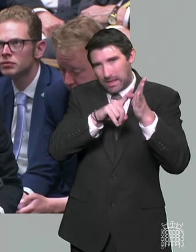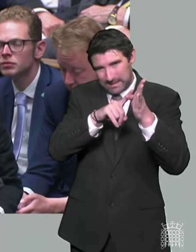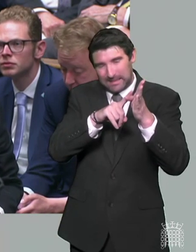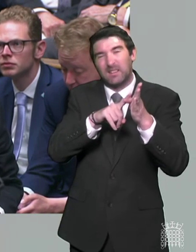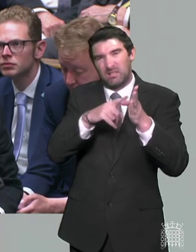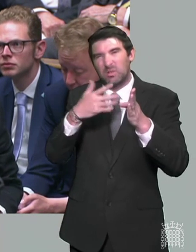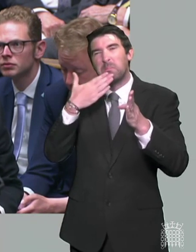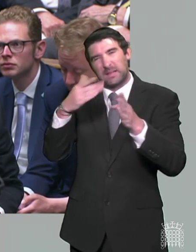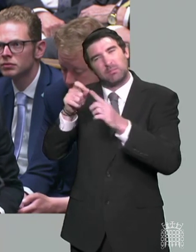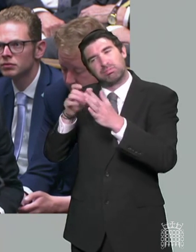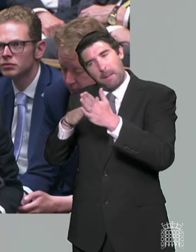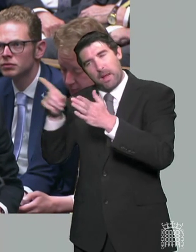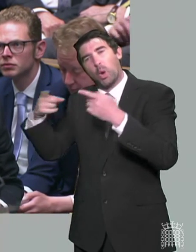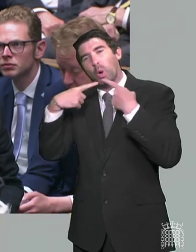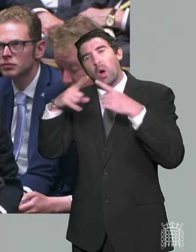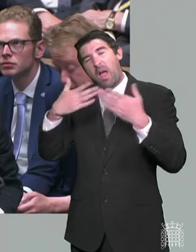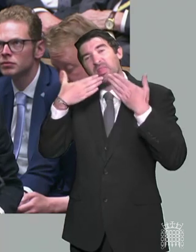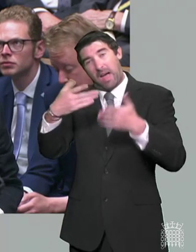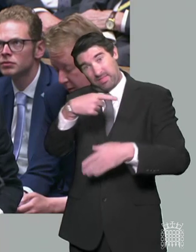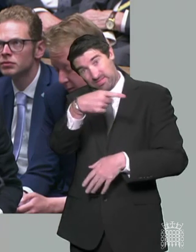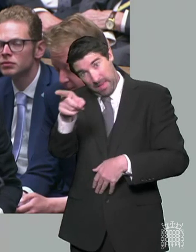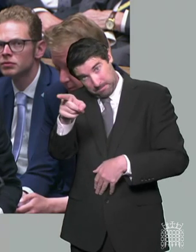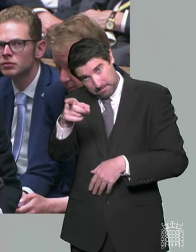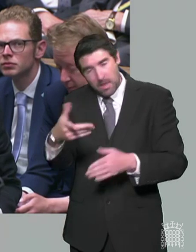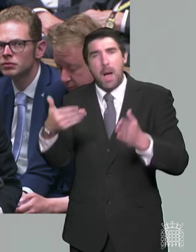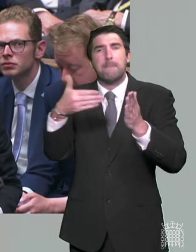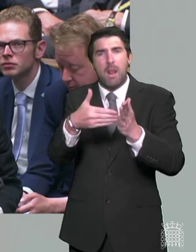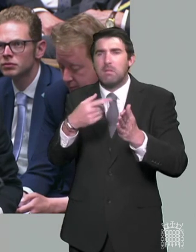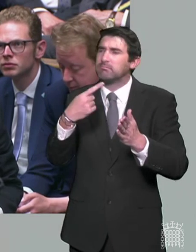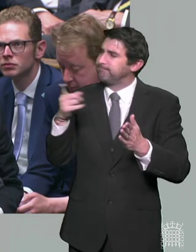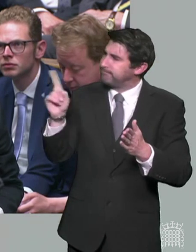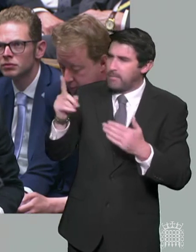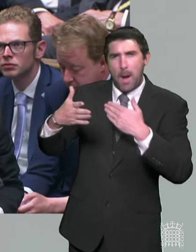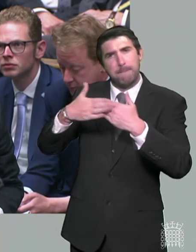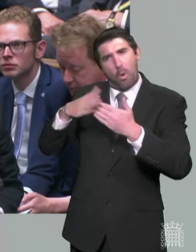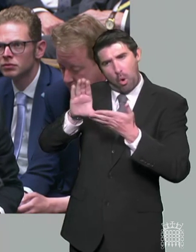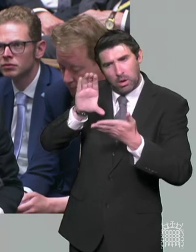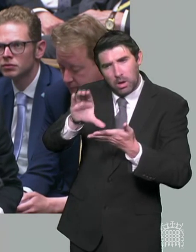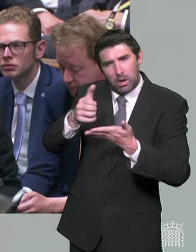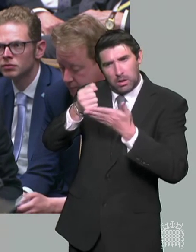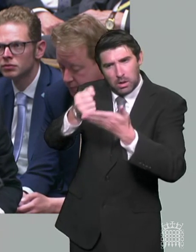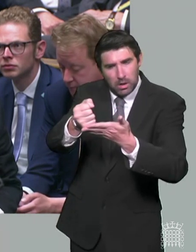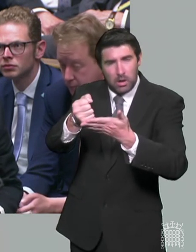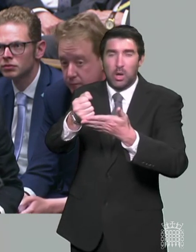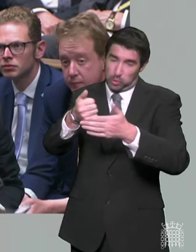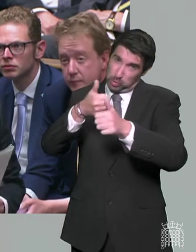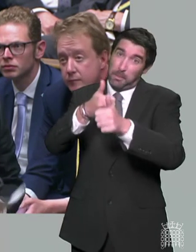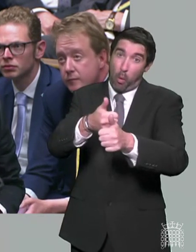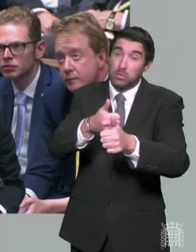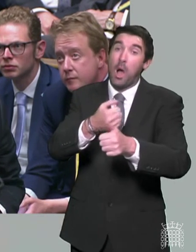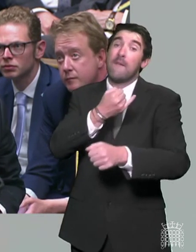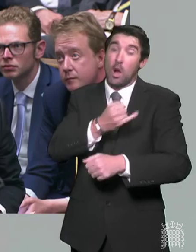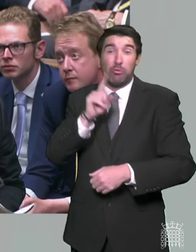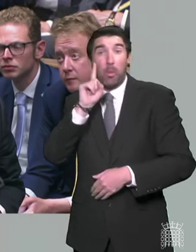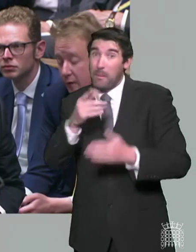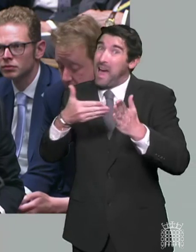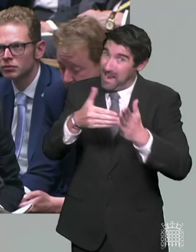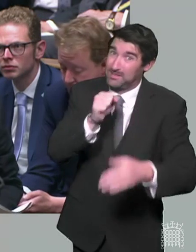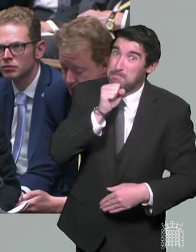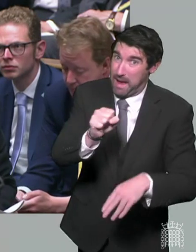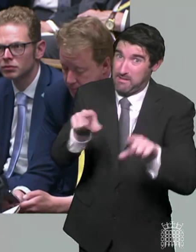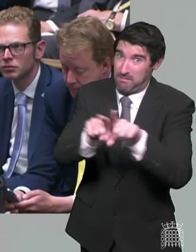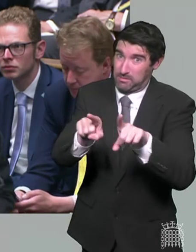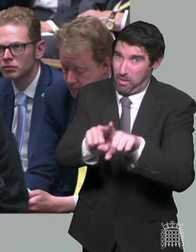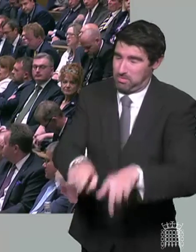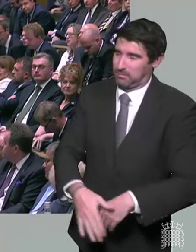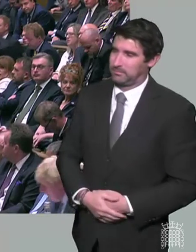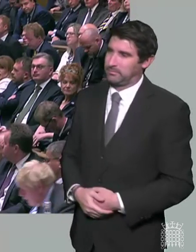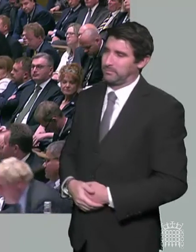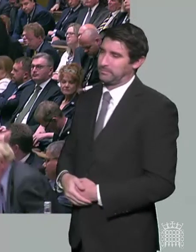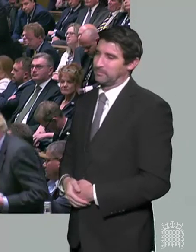Will he also set out what more the Government can do to support these organisations so that they can continue to deliver this vital care to vulnerable men and women across all our constituencies?